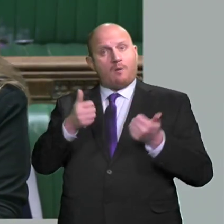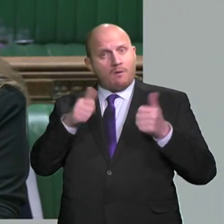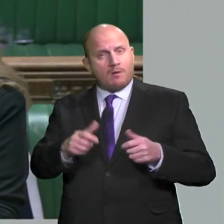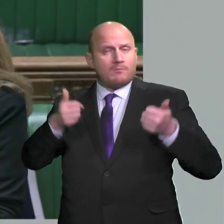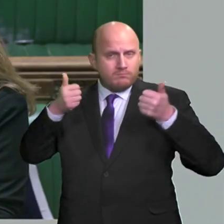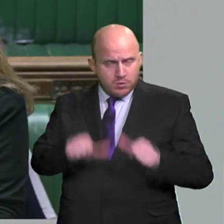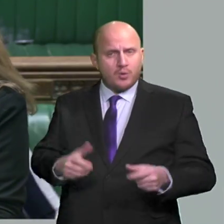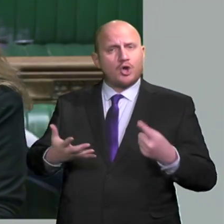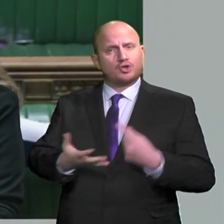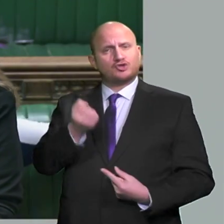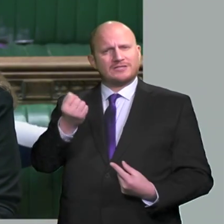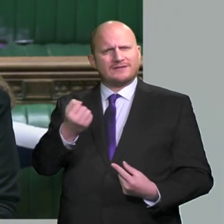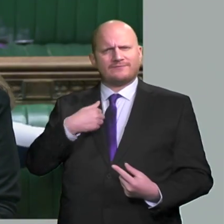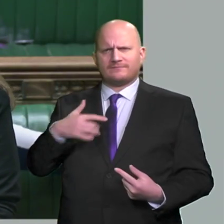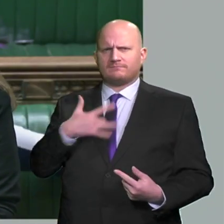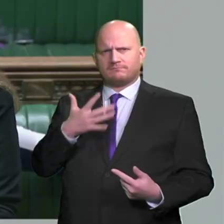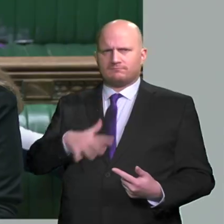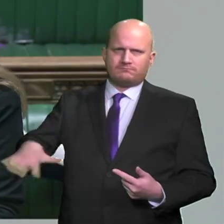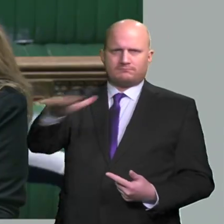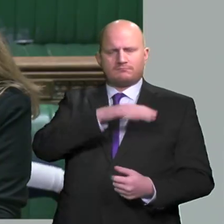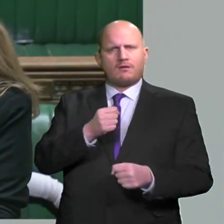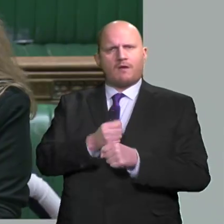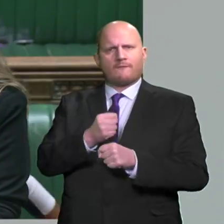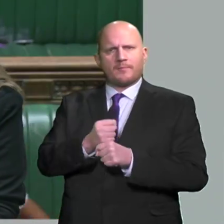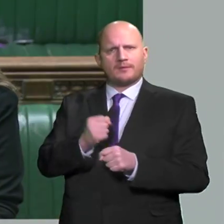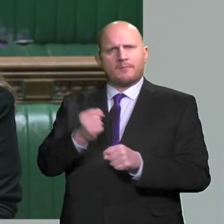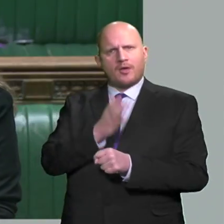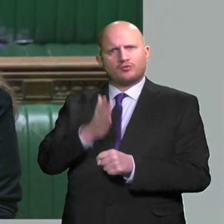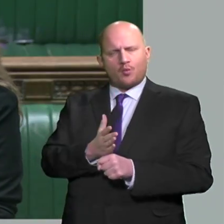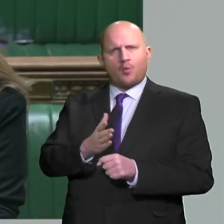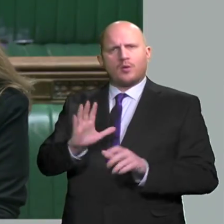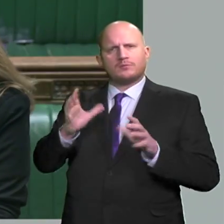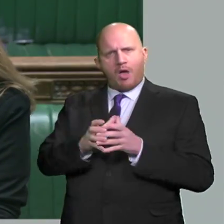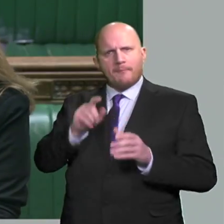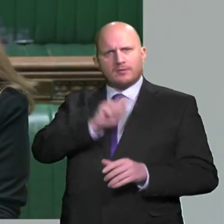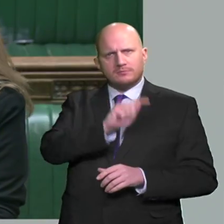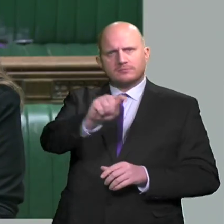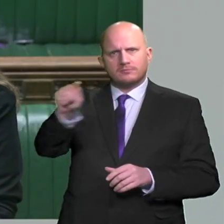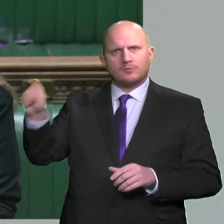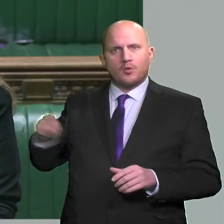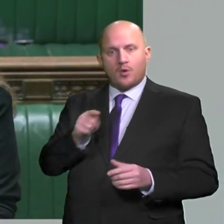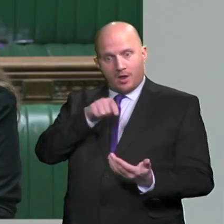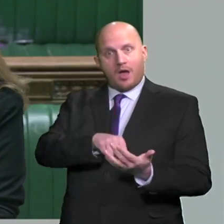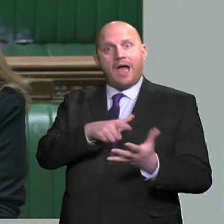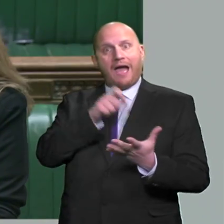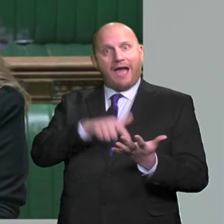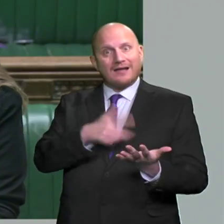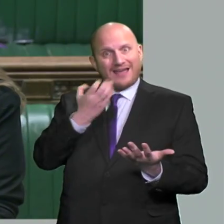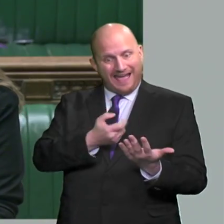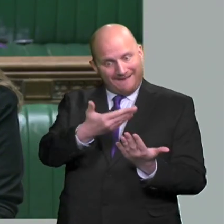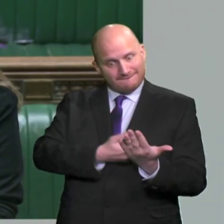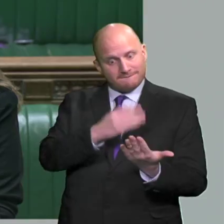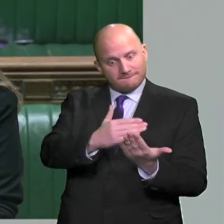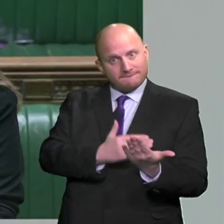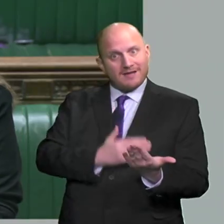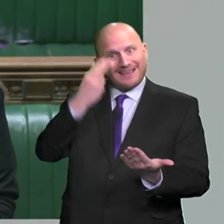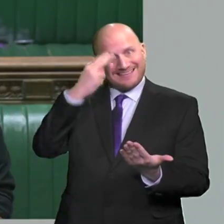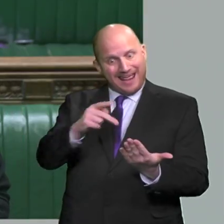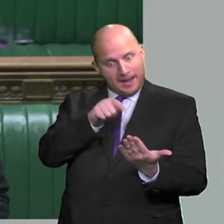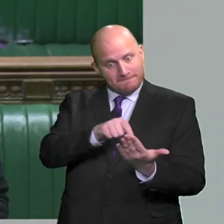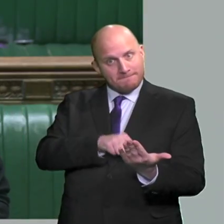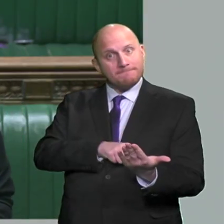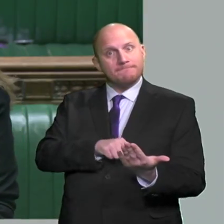Work continues across Government to ensure that the Departments named in the schedule to the Act are aware of their reporting duty.